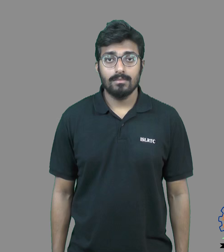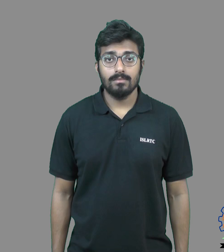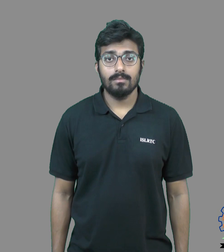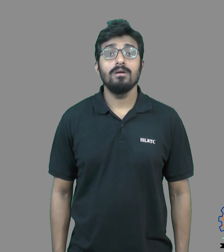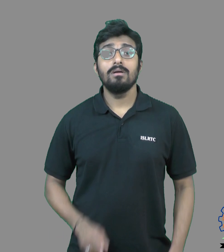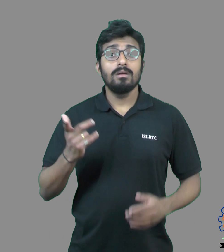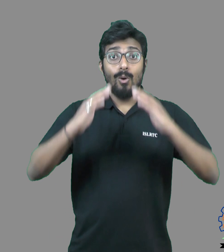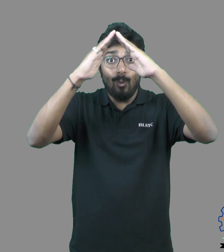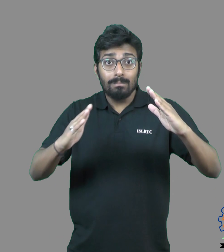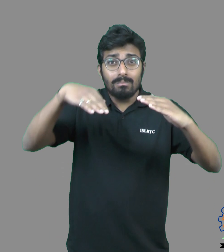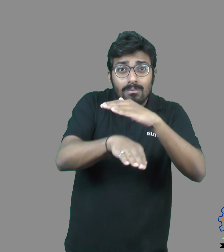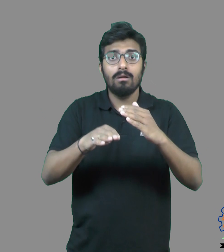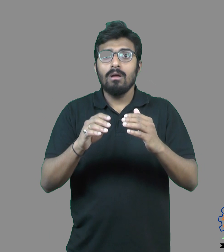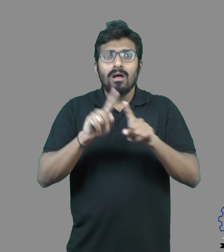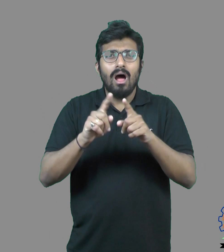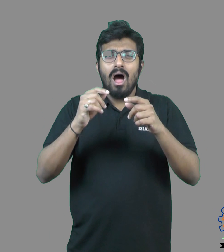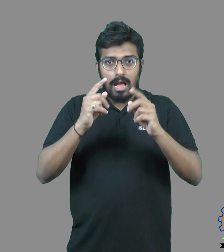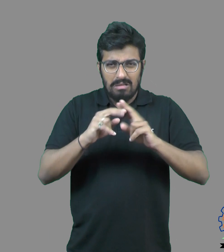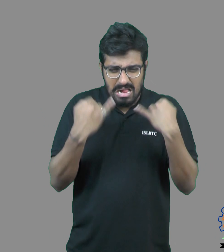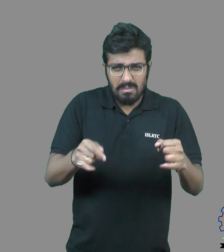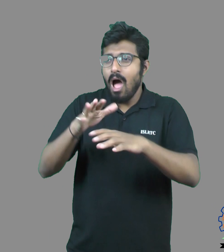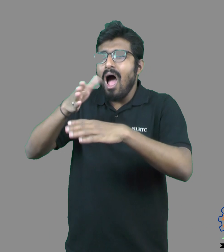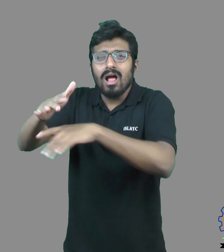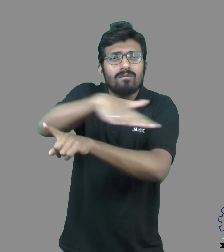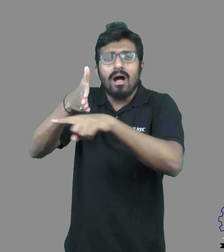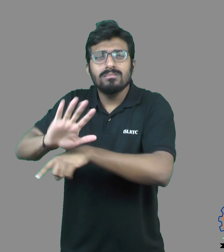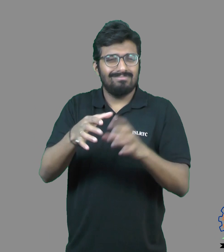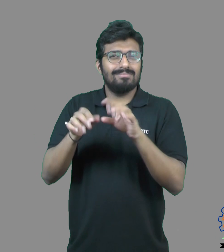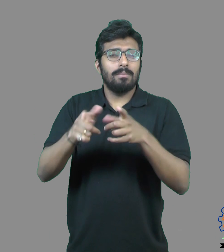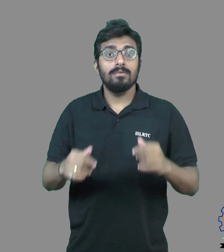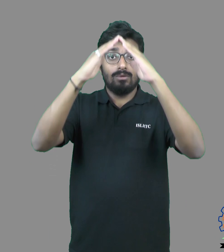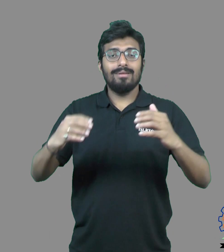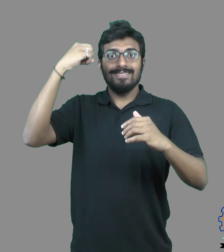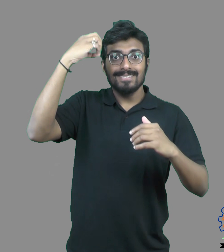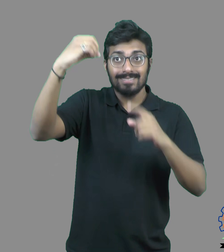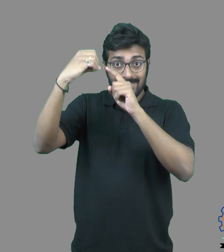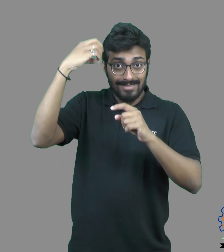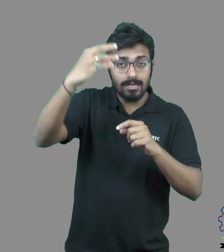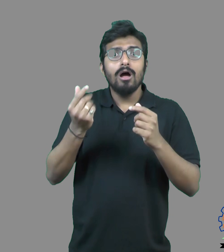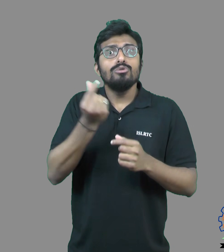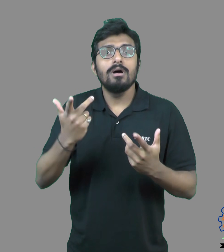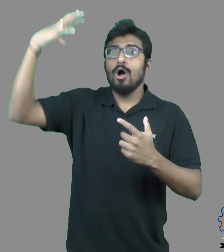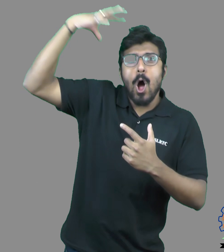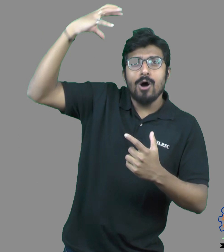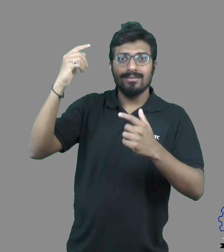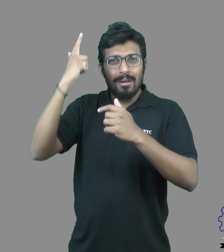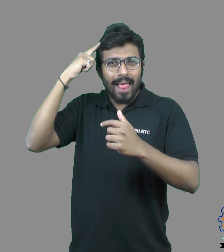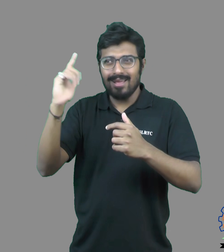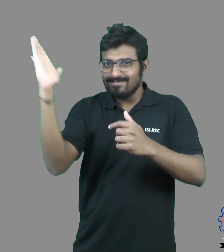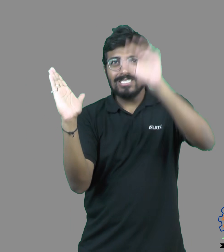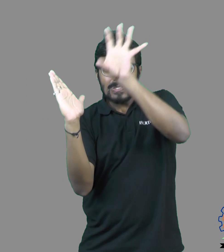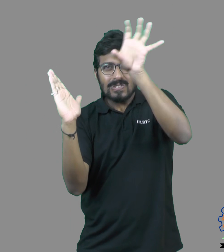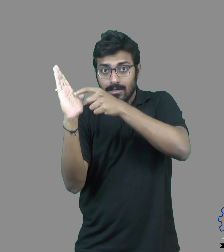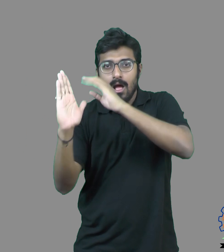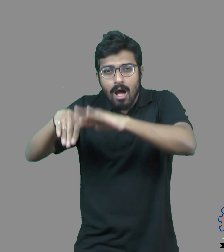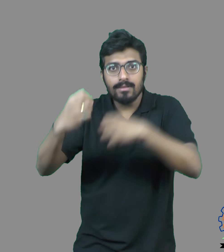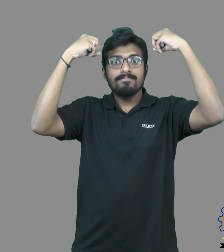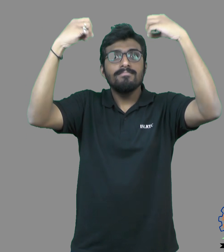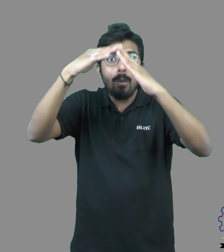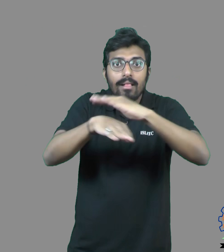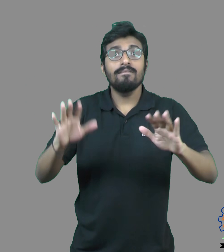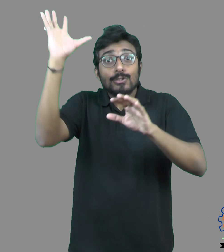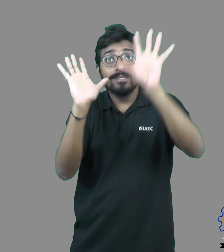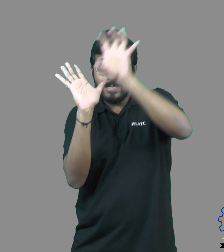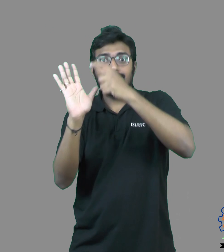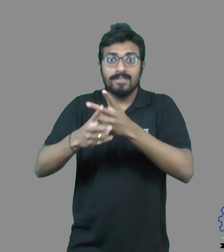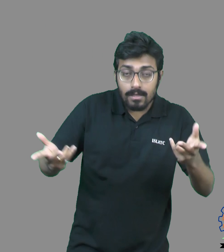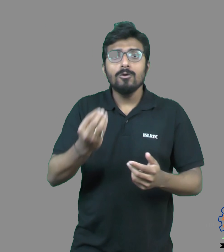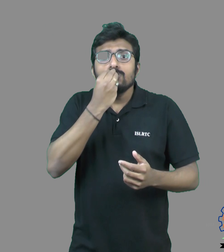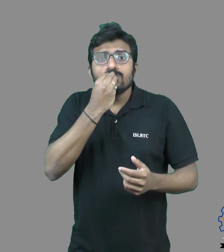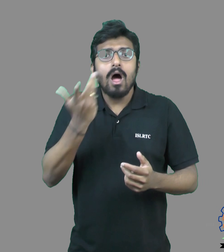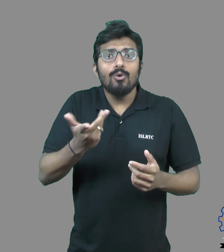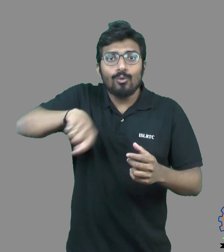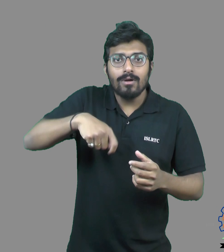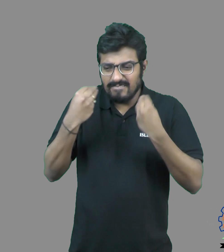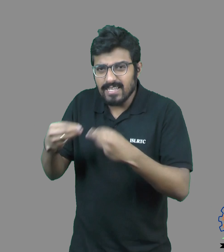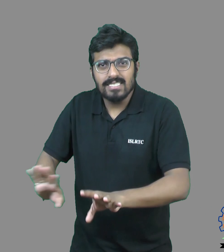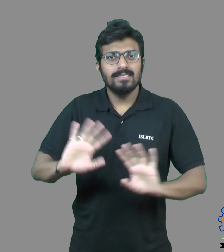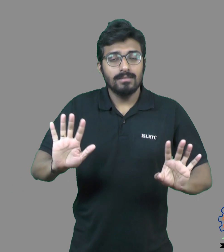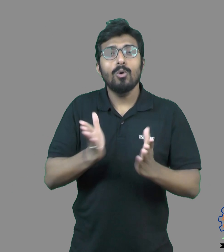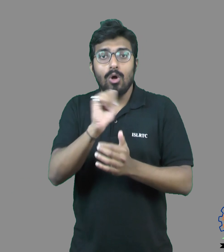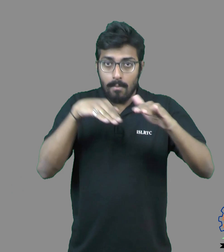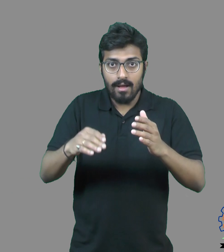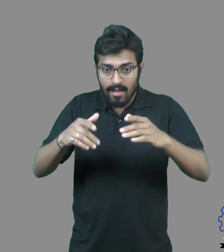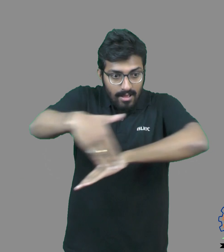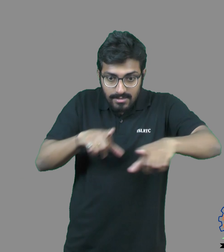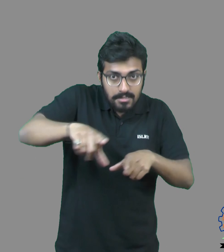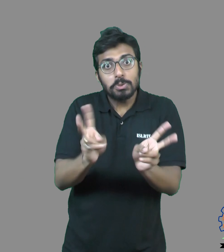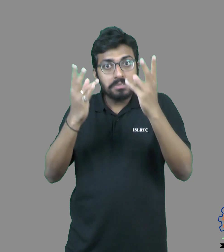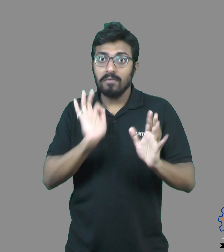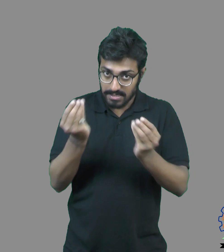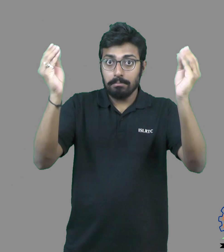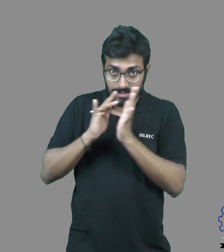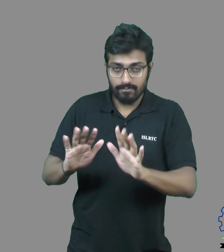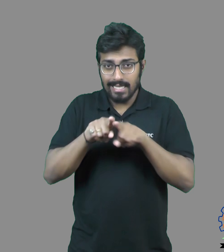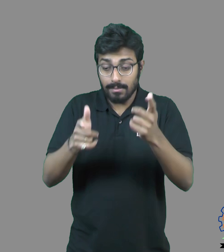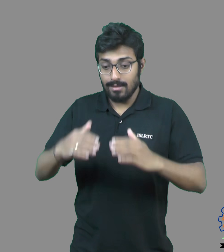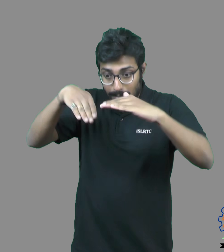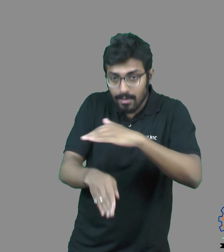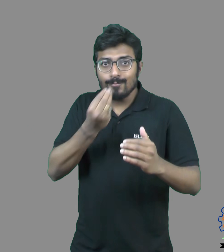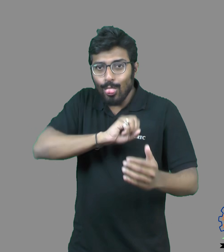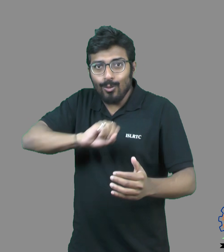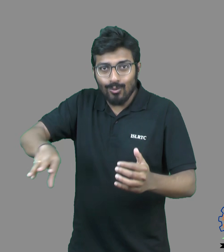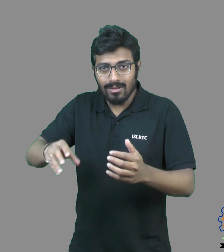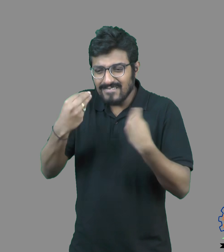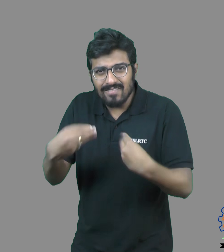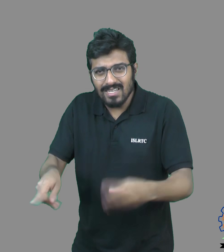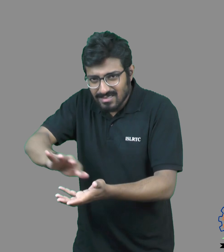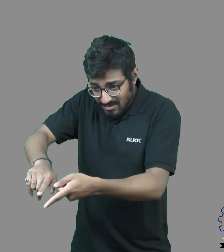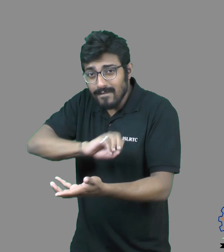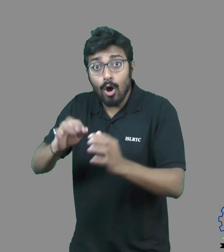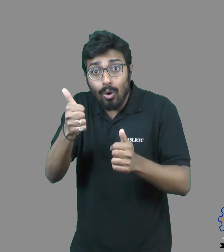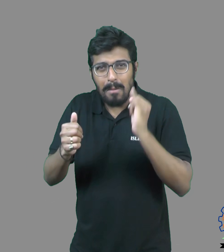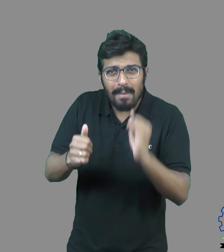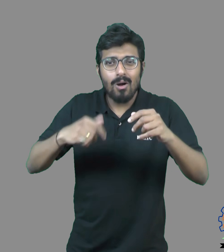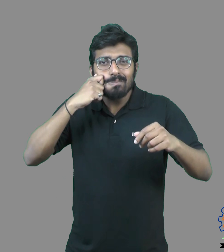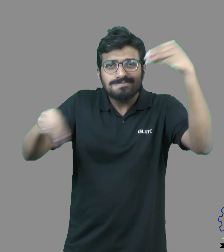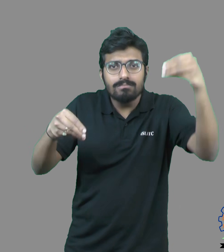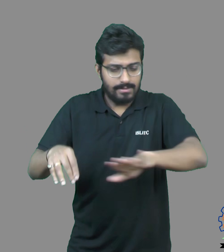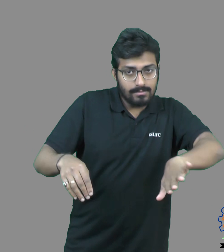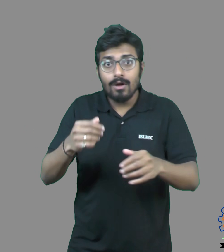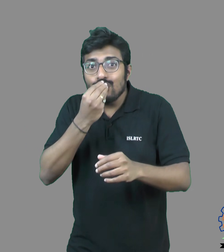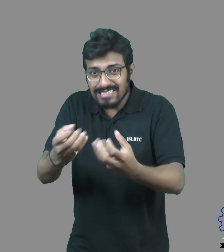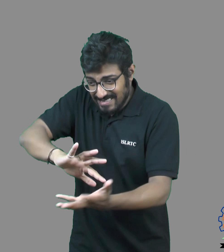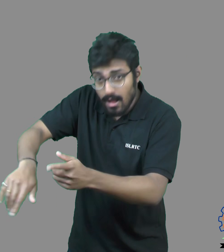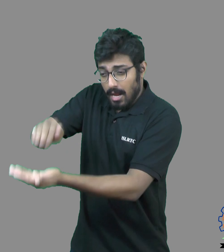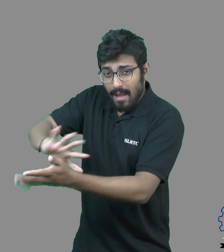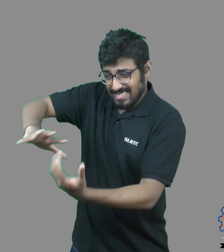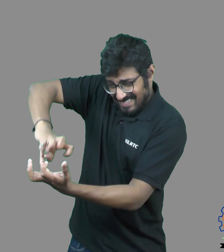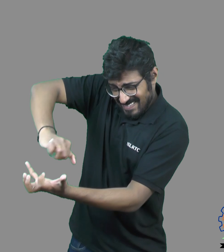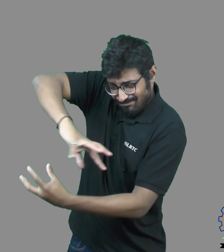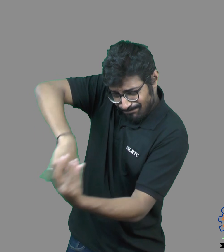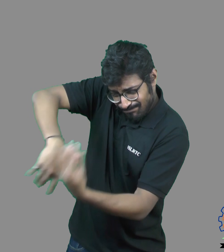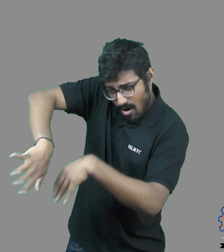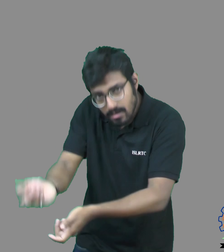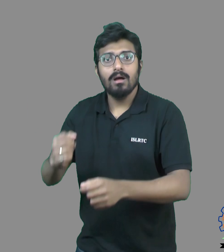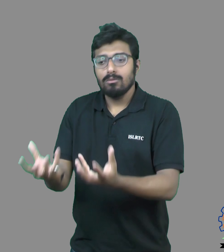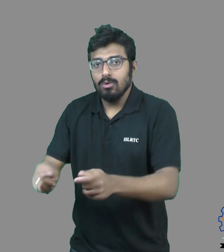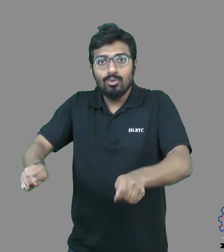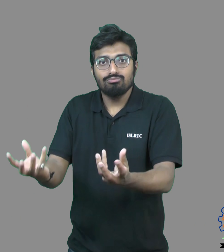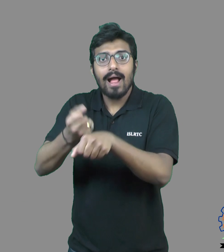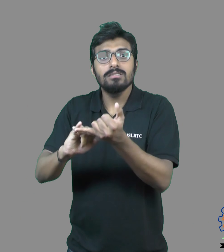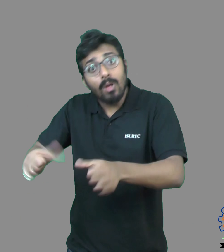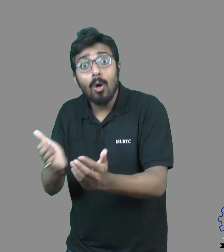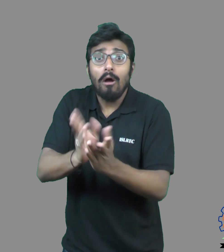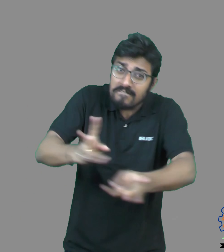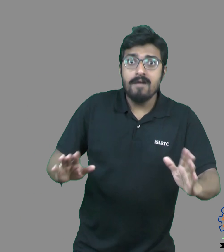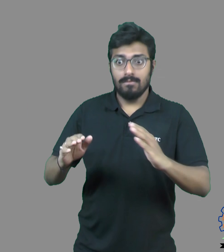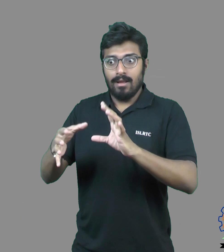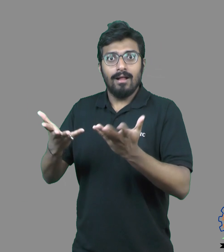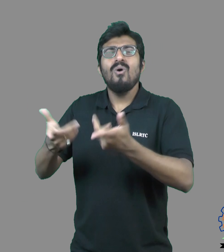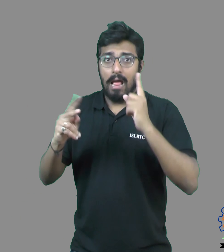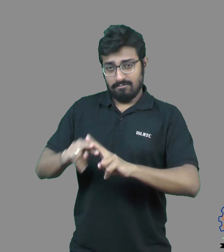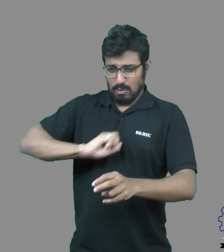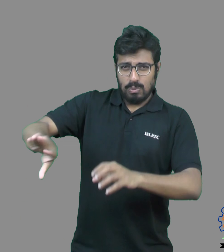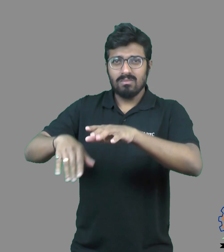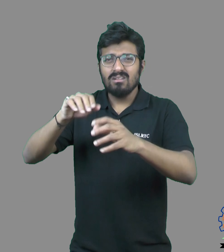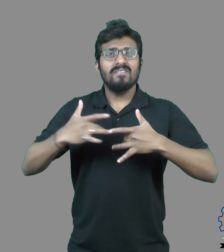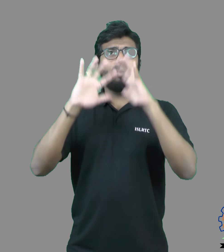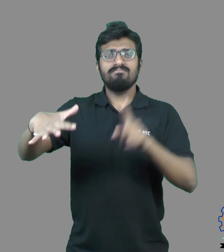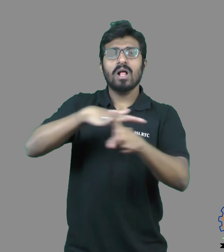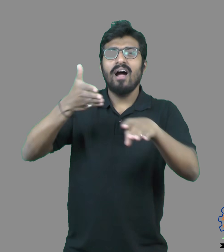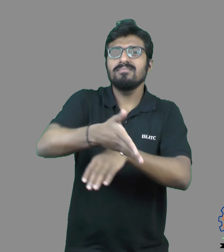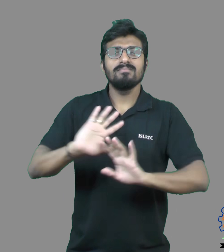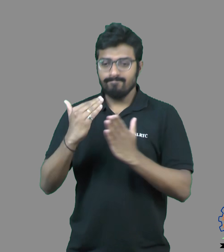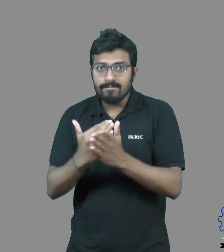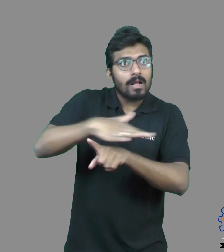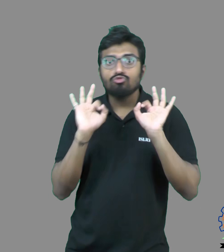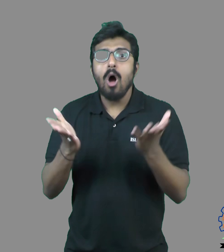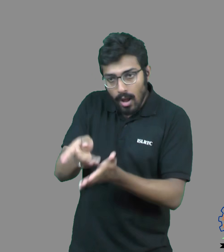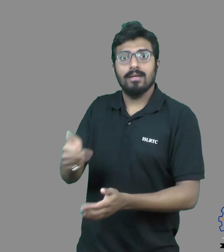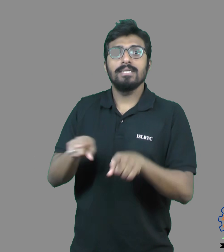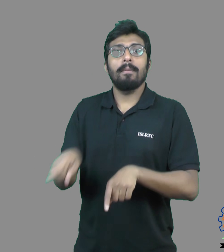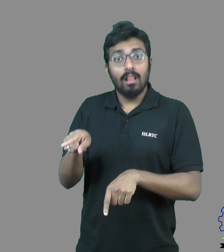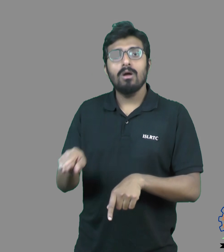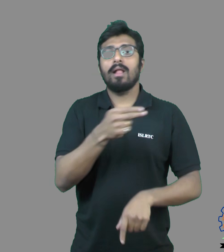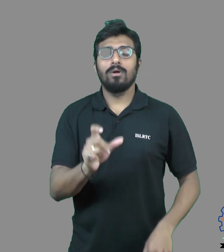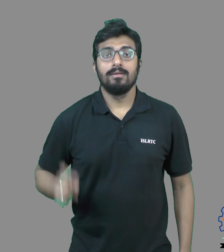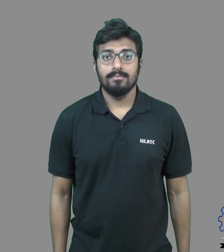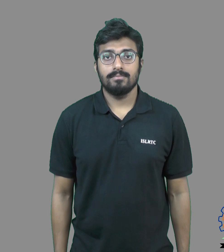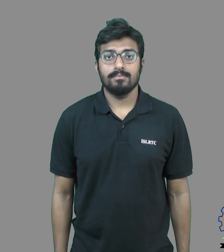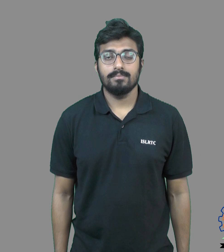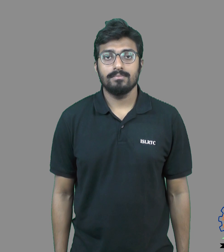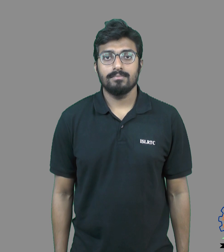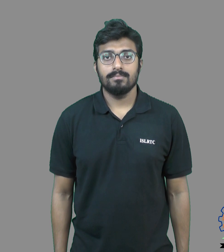Ecohouse